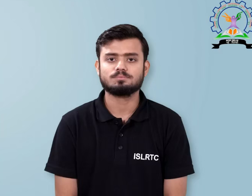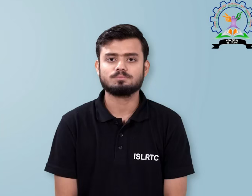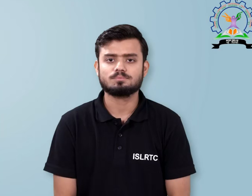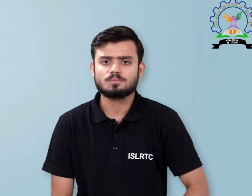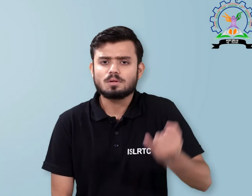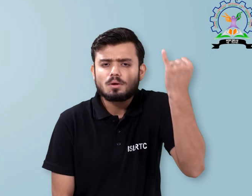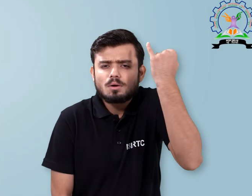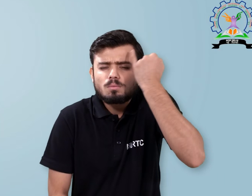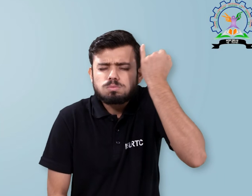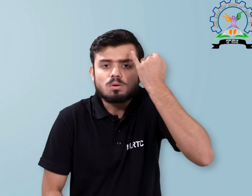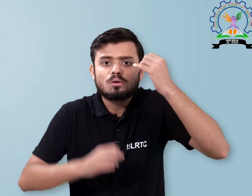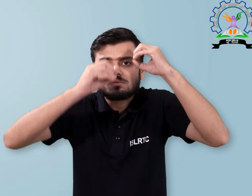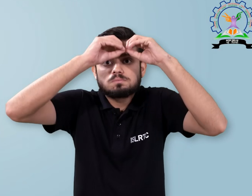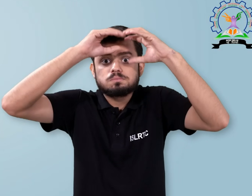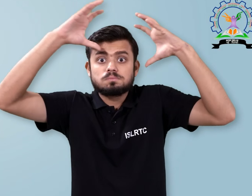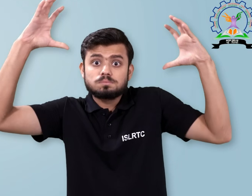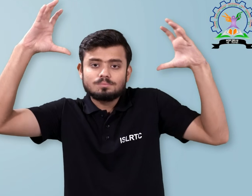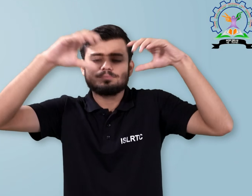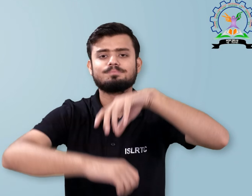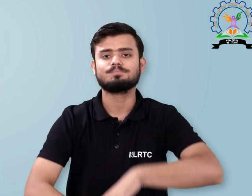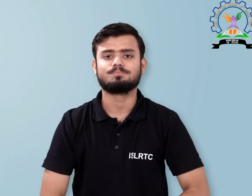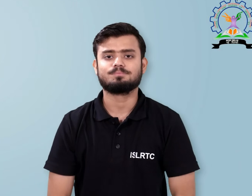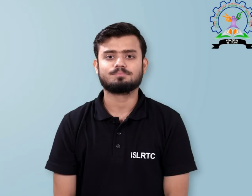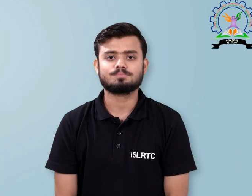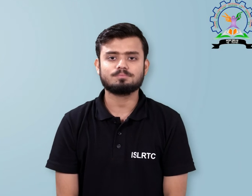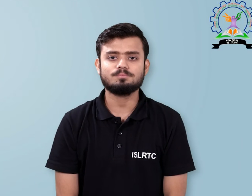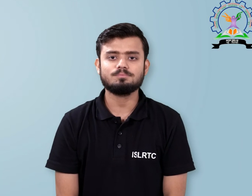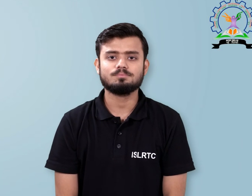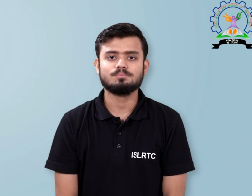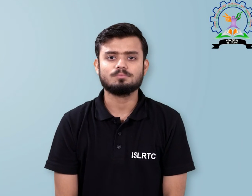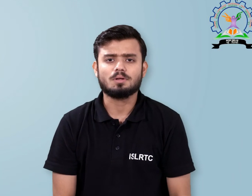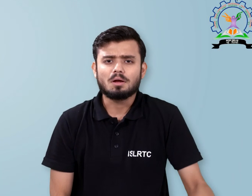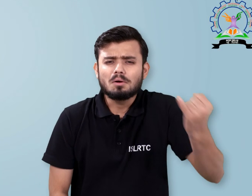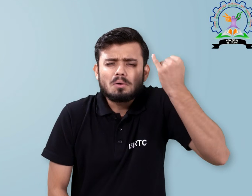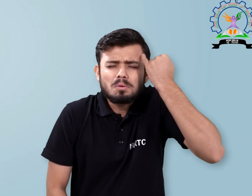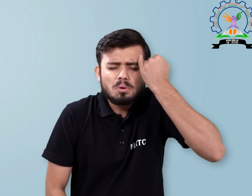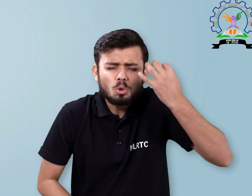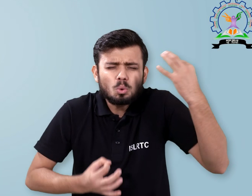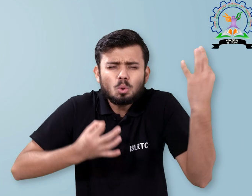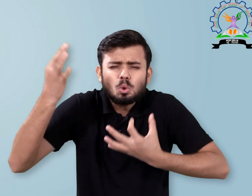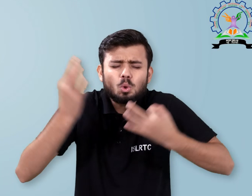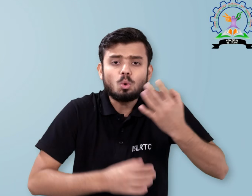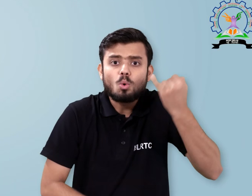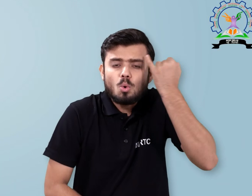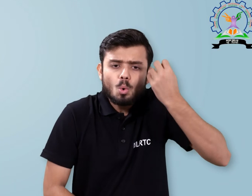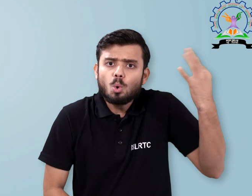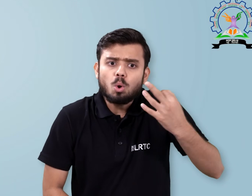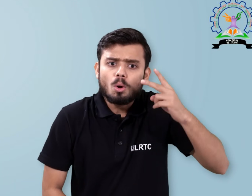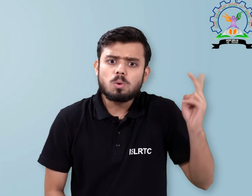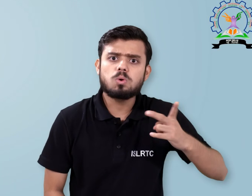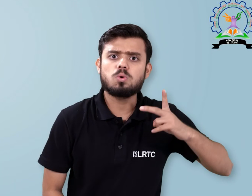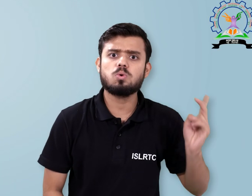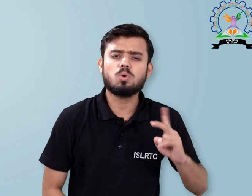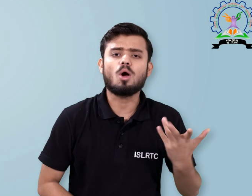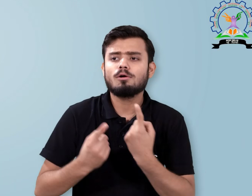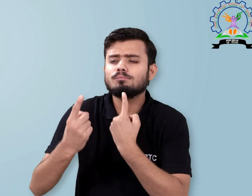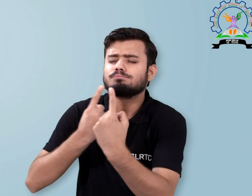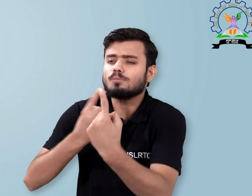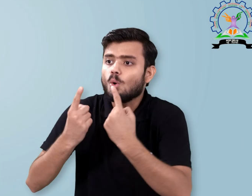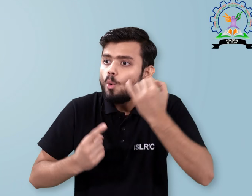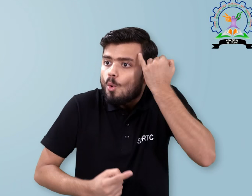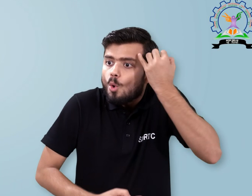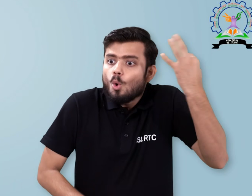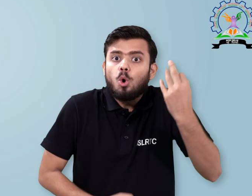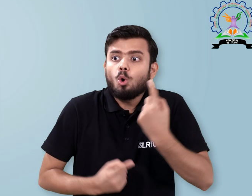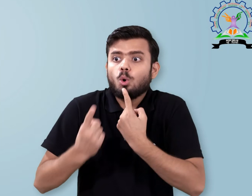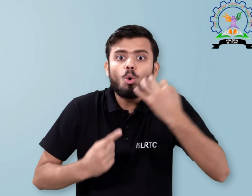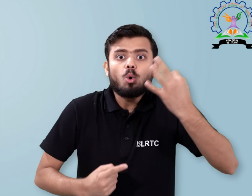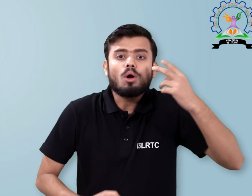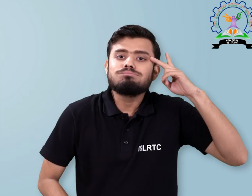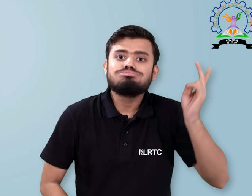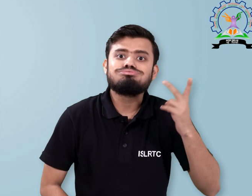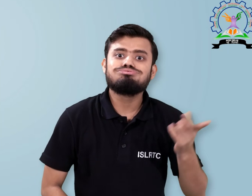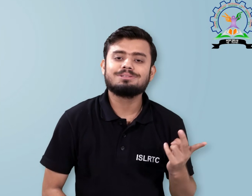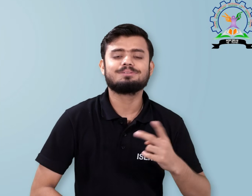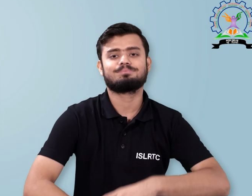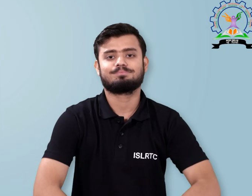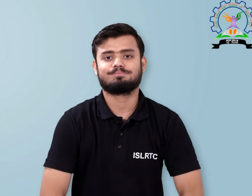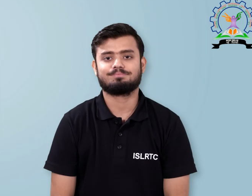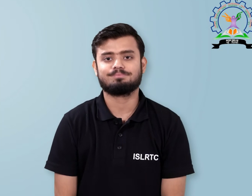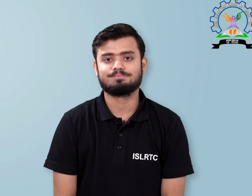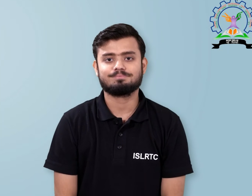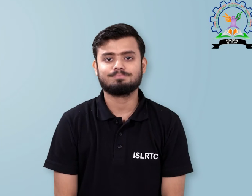Conceive To form a mental representation of something.